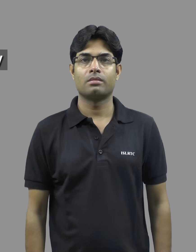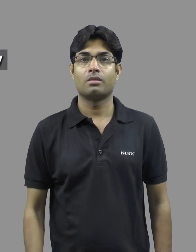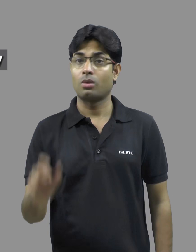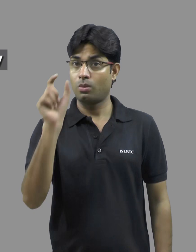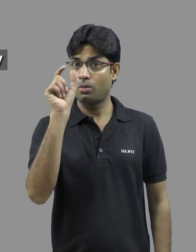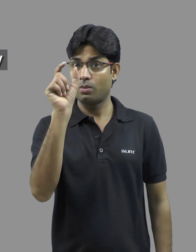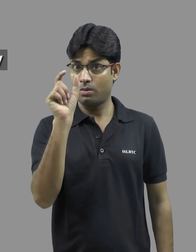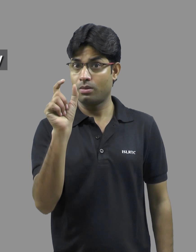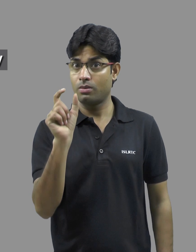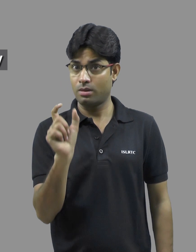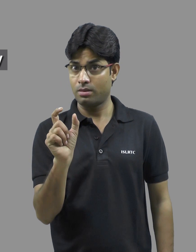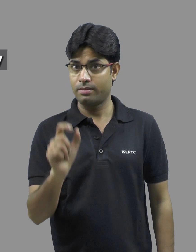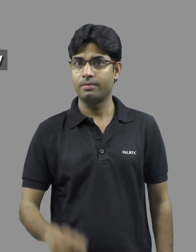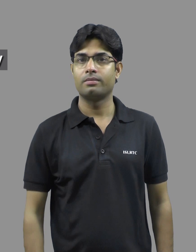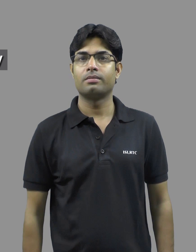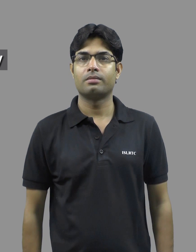Vocabulary